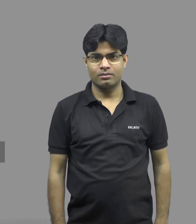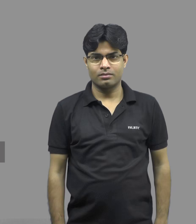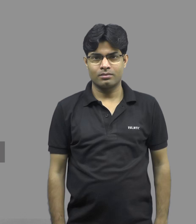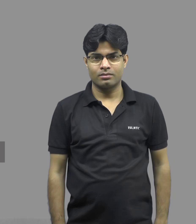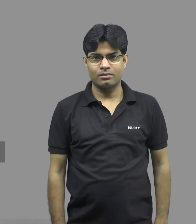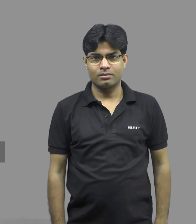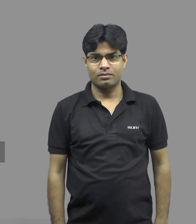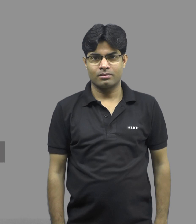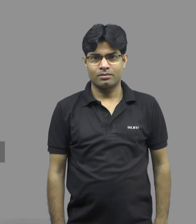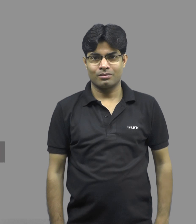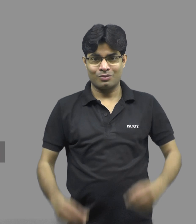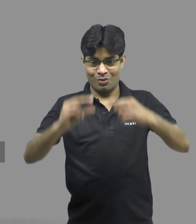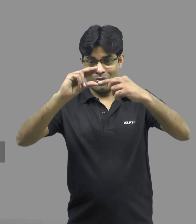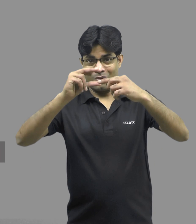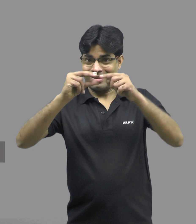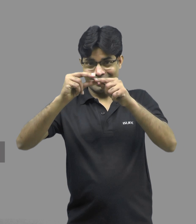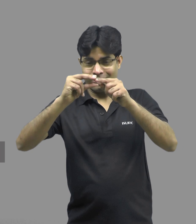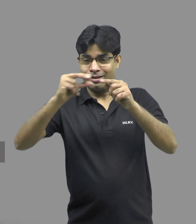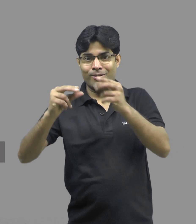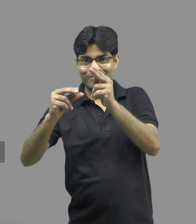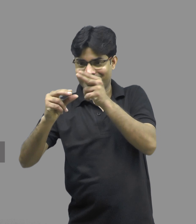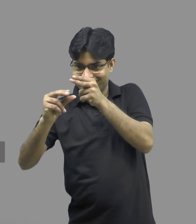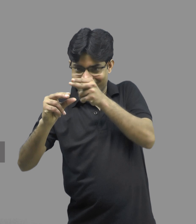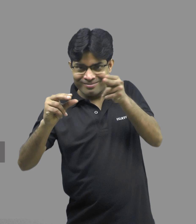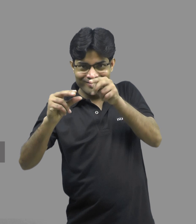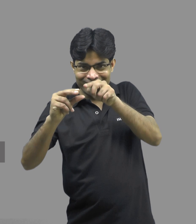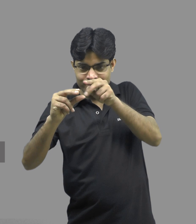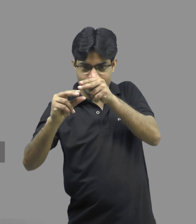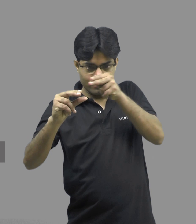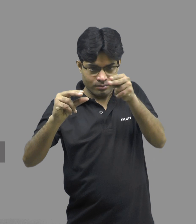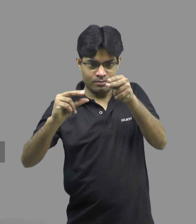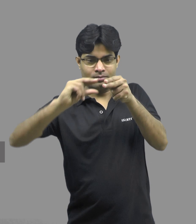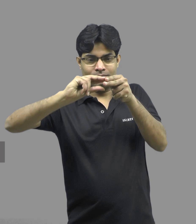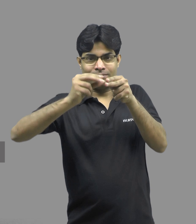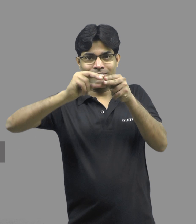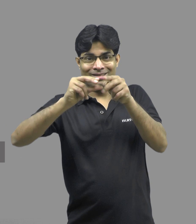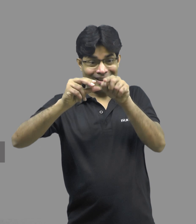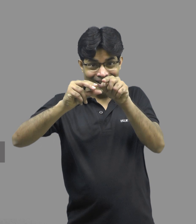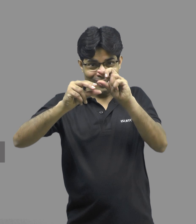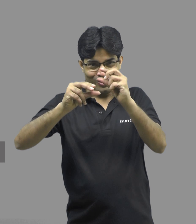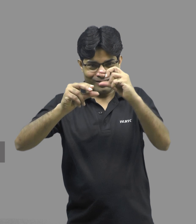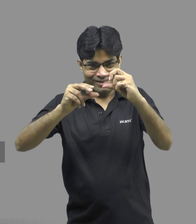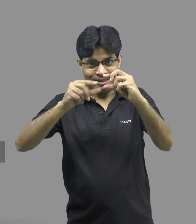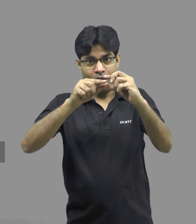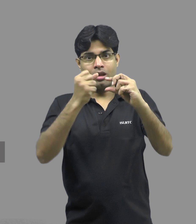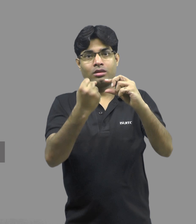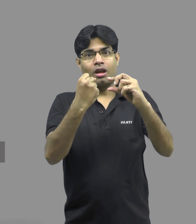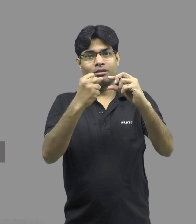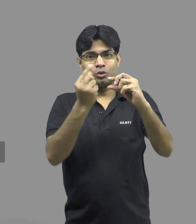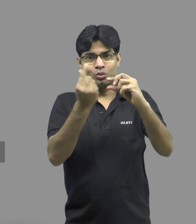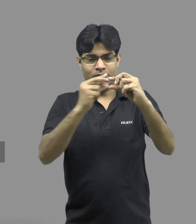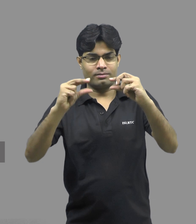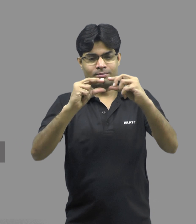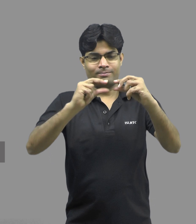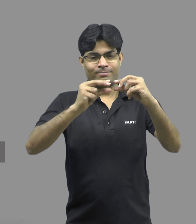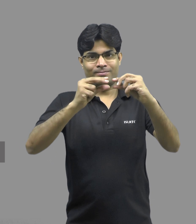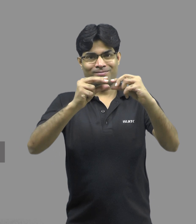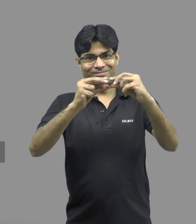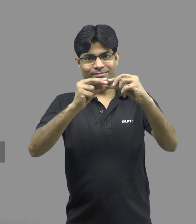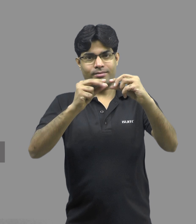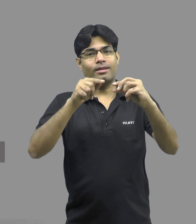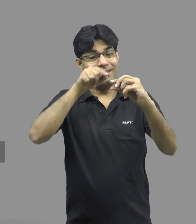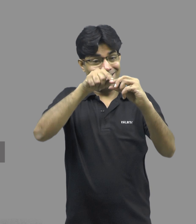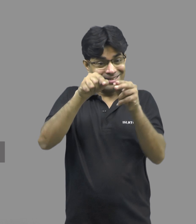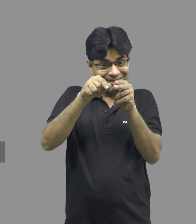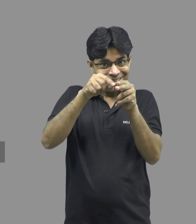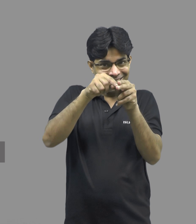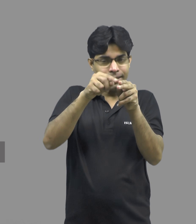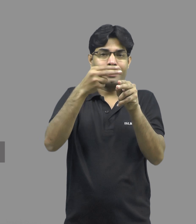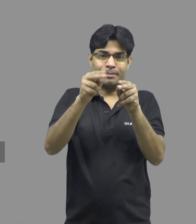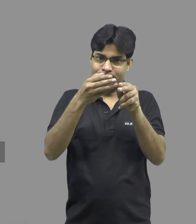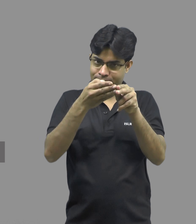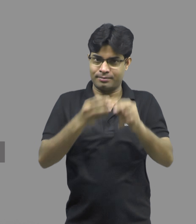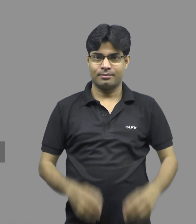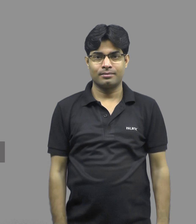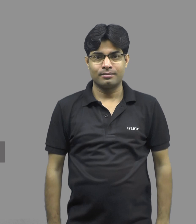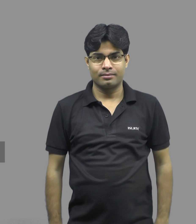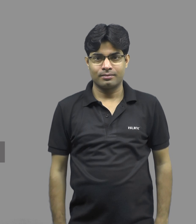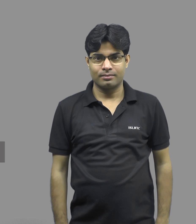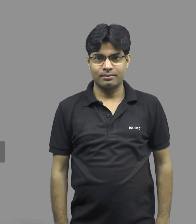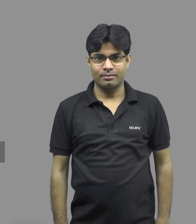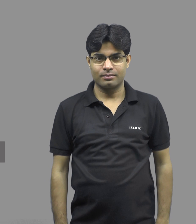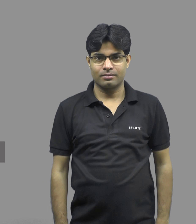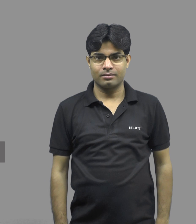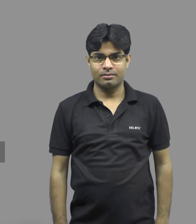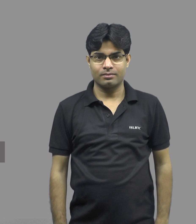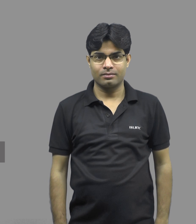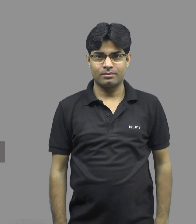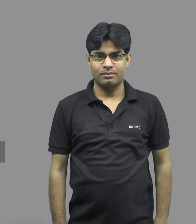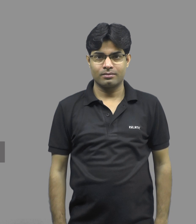Spring Washer